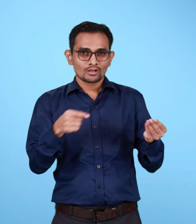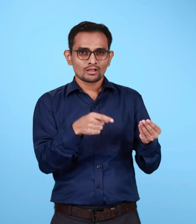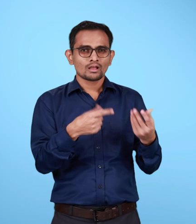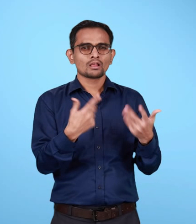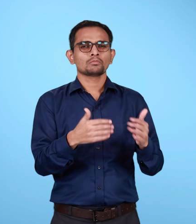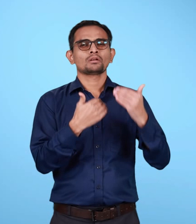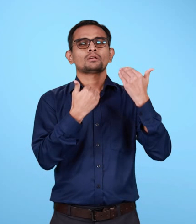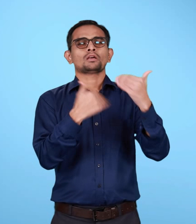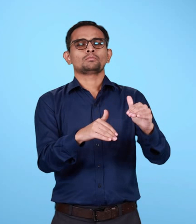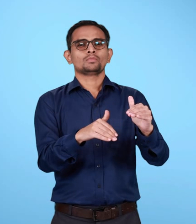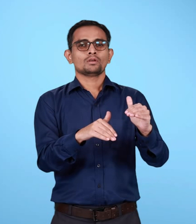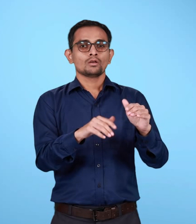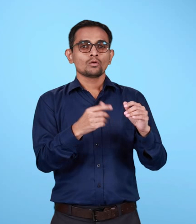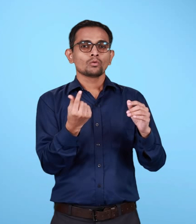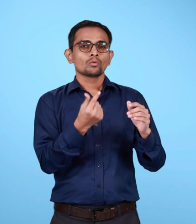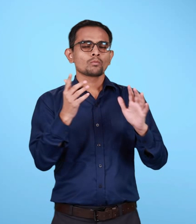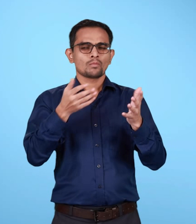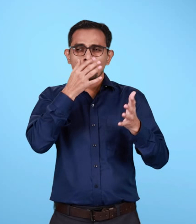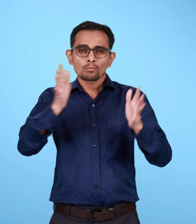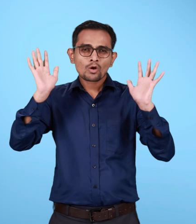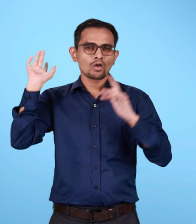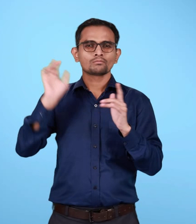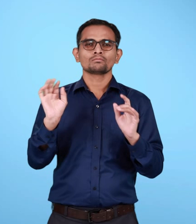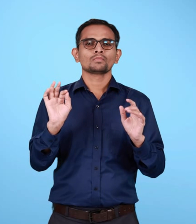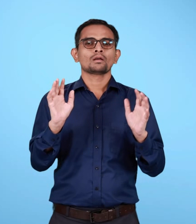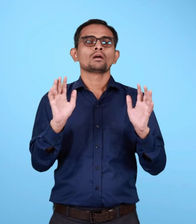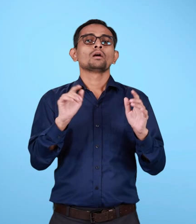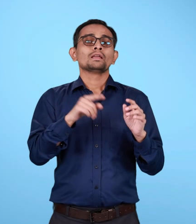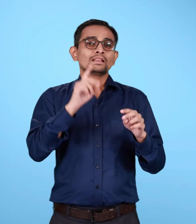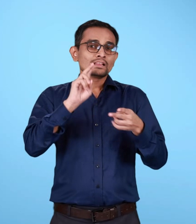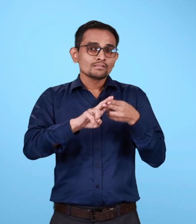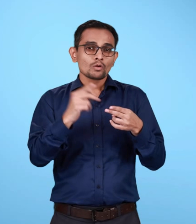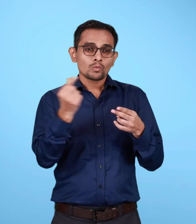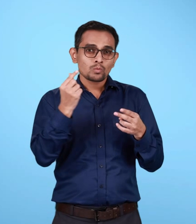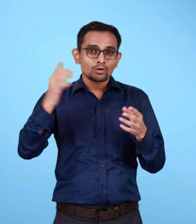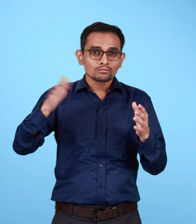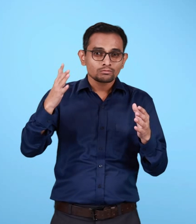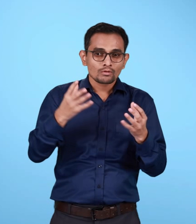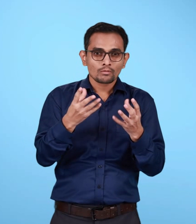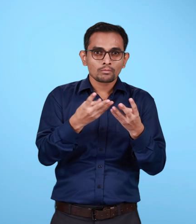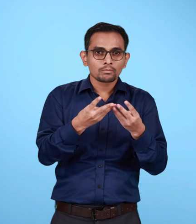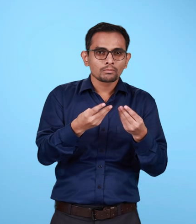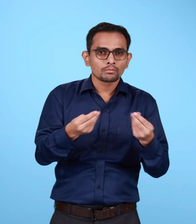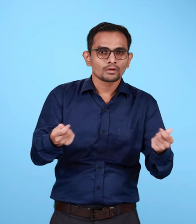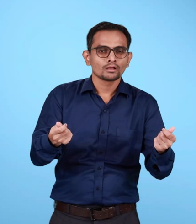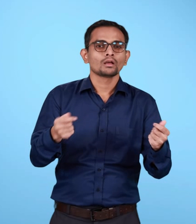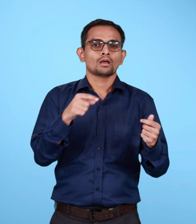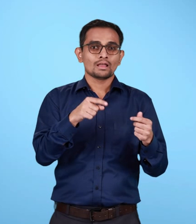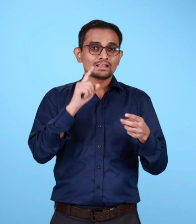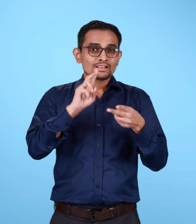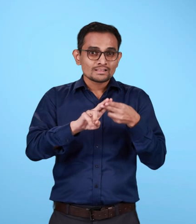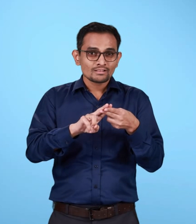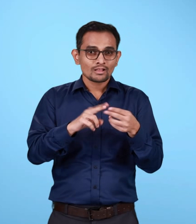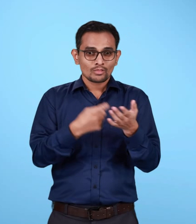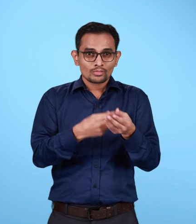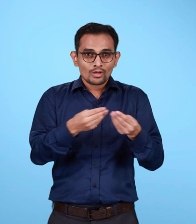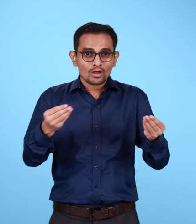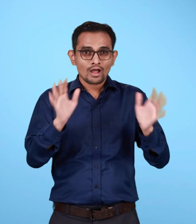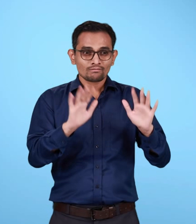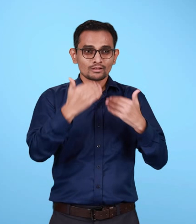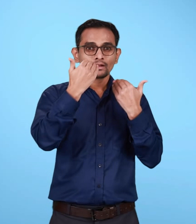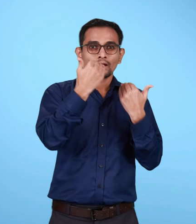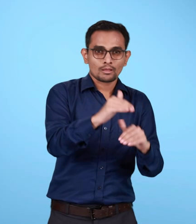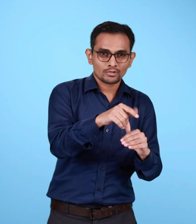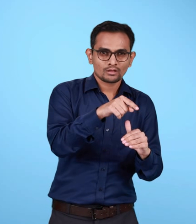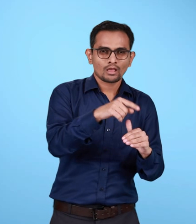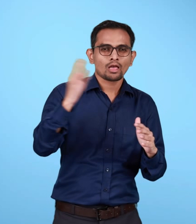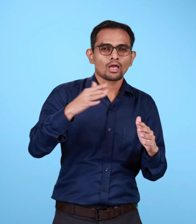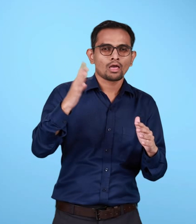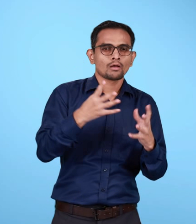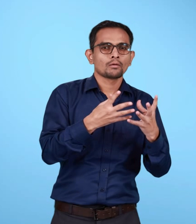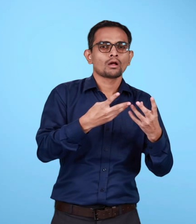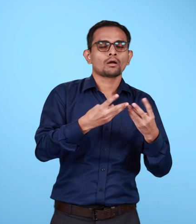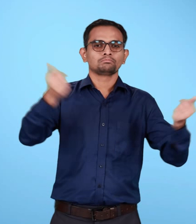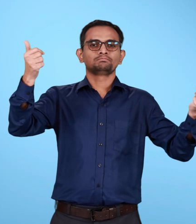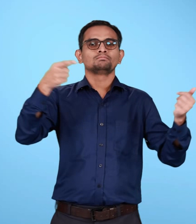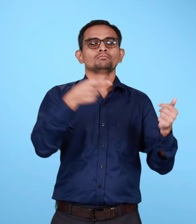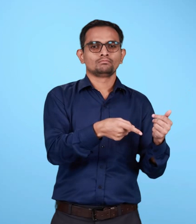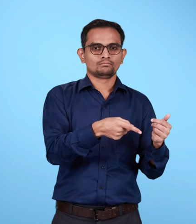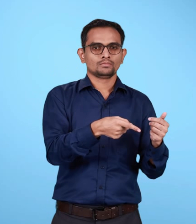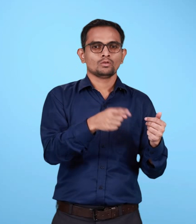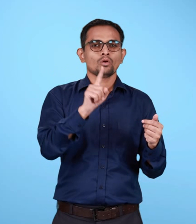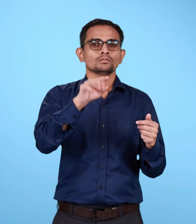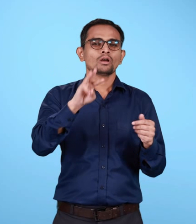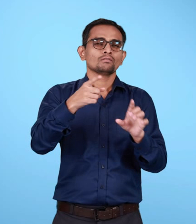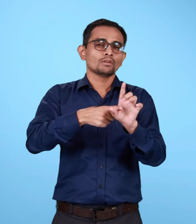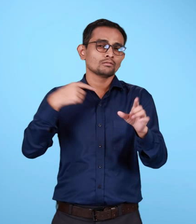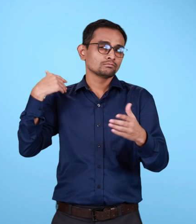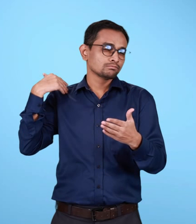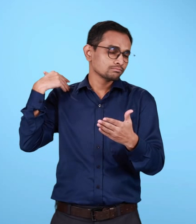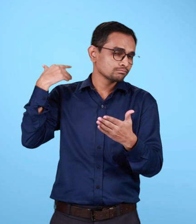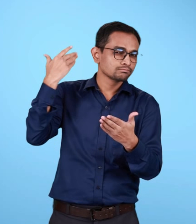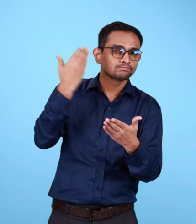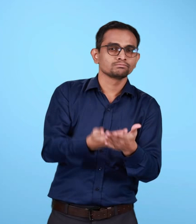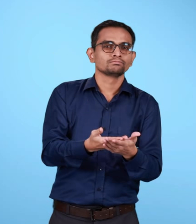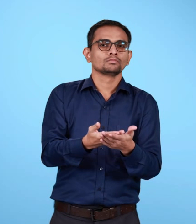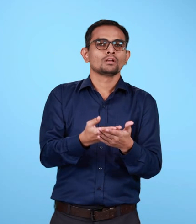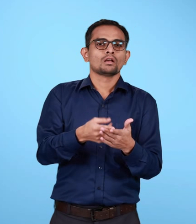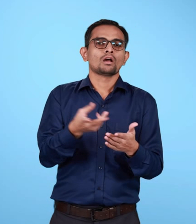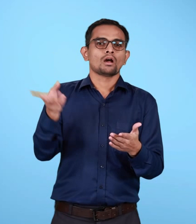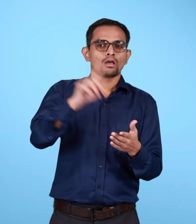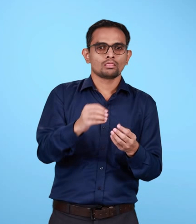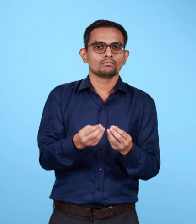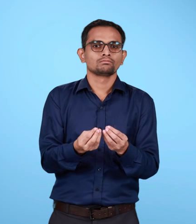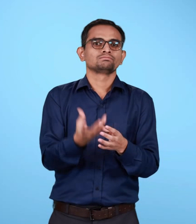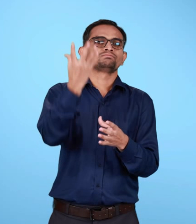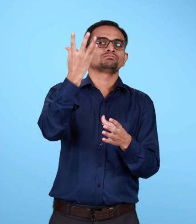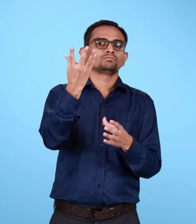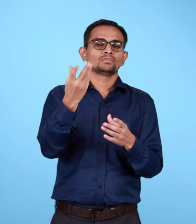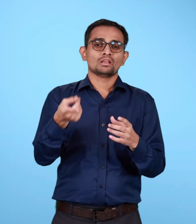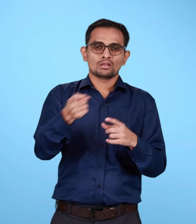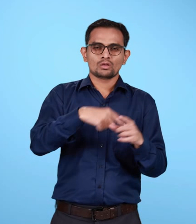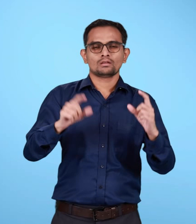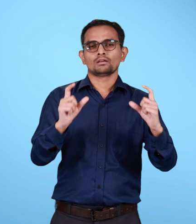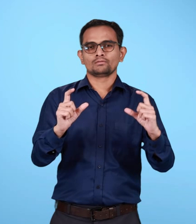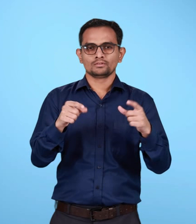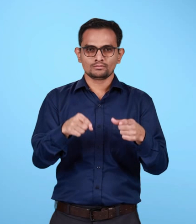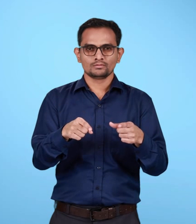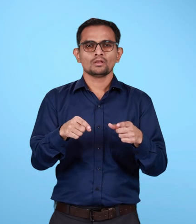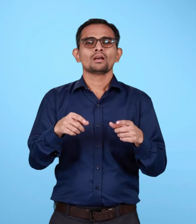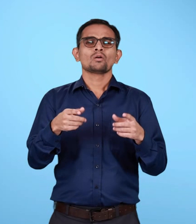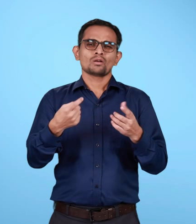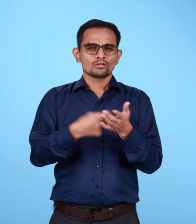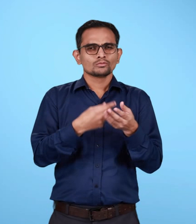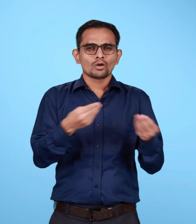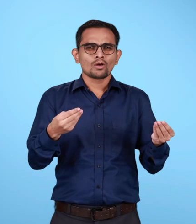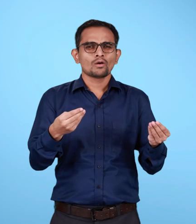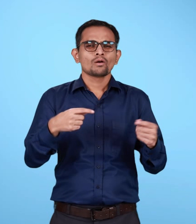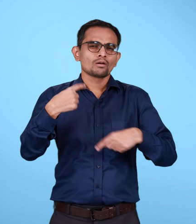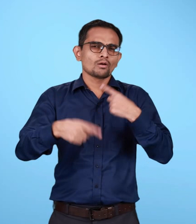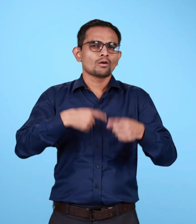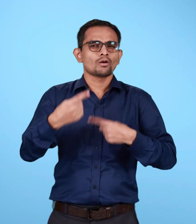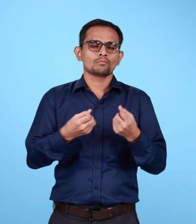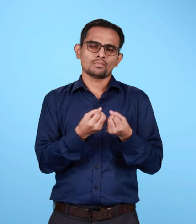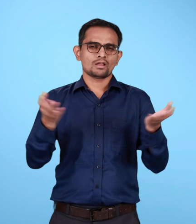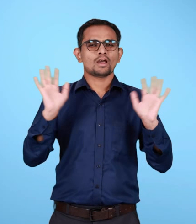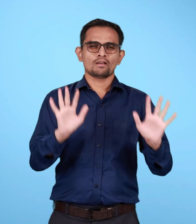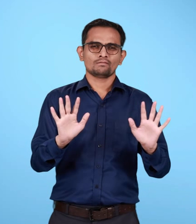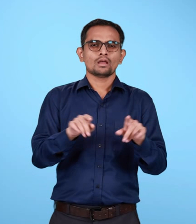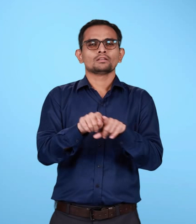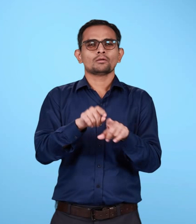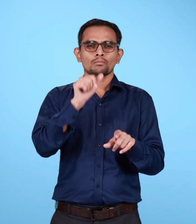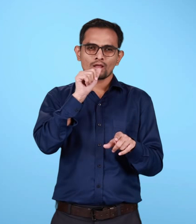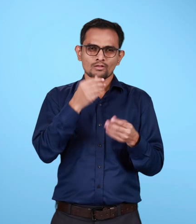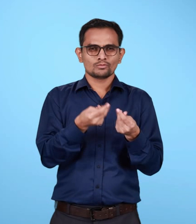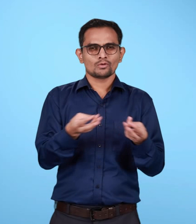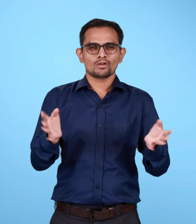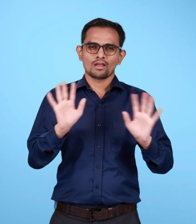which have a limited stock. Once the stocks are exhausted it may take thousands of years to be renewed or replenished. But even with resources with unlimited stock like water, soil, etc.,